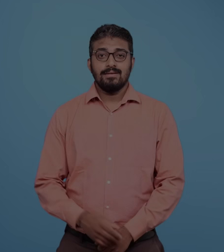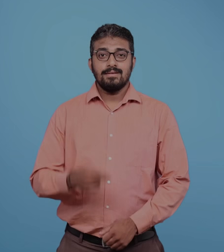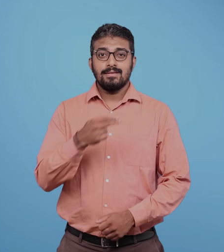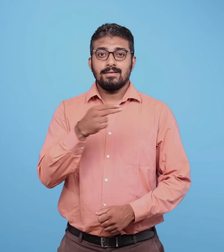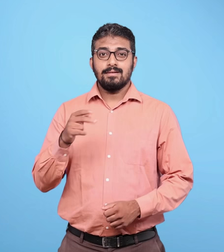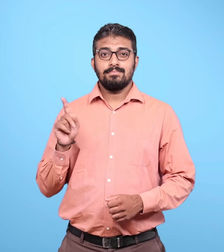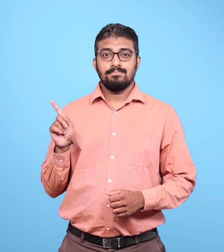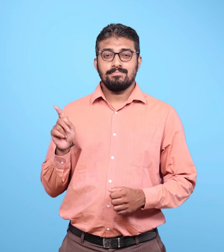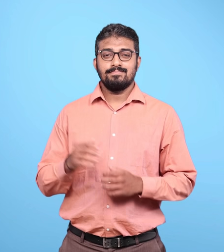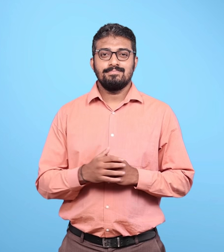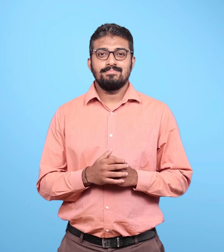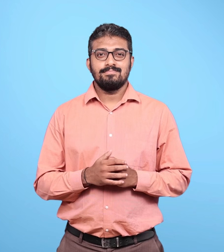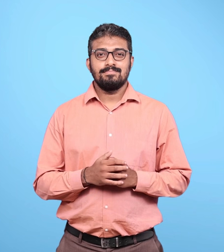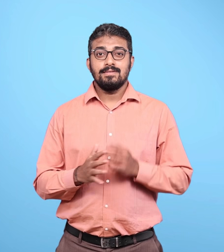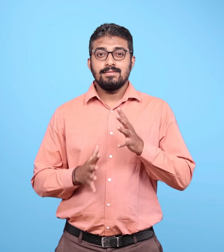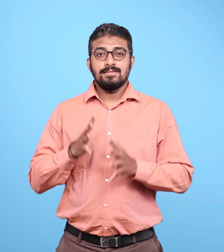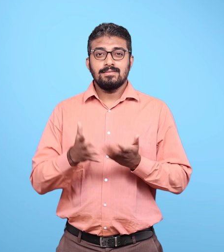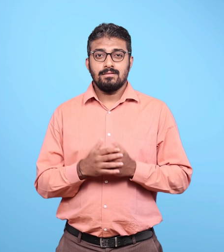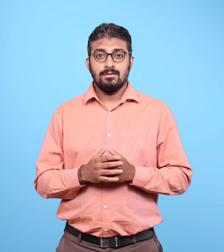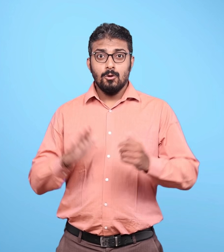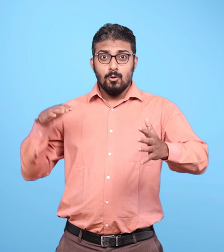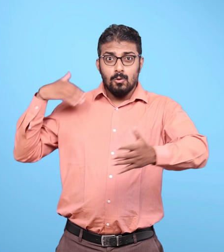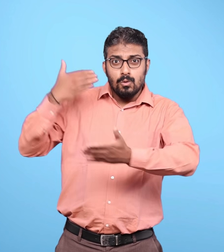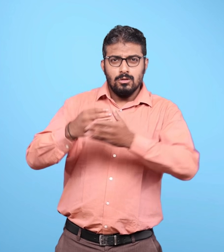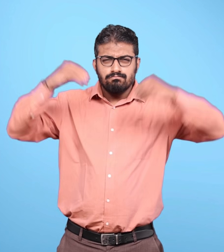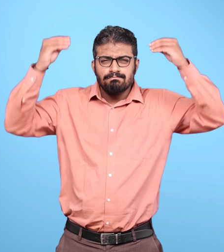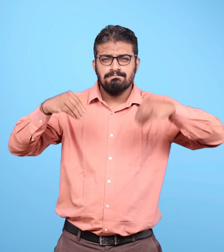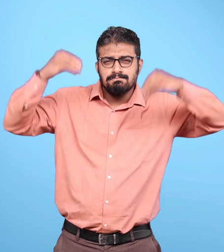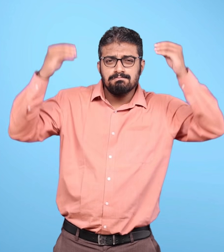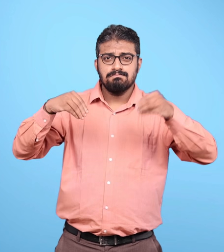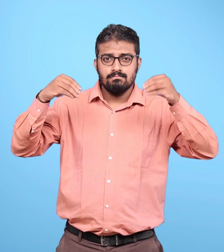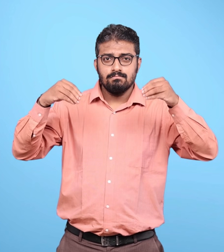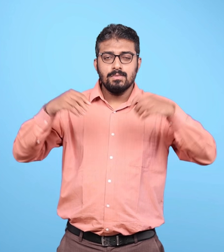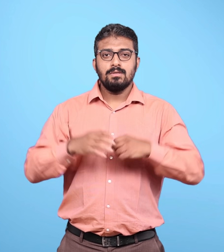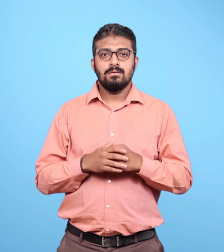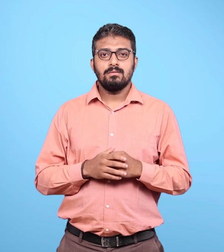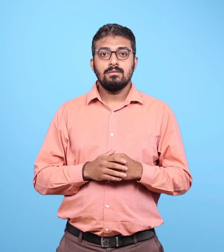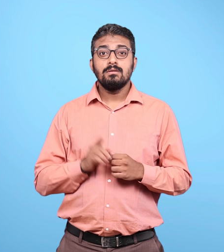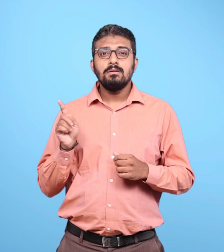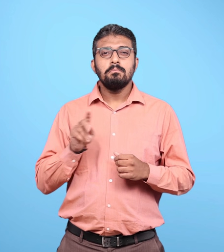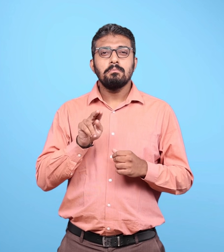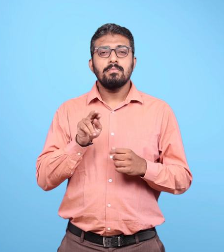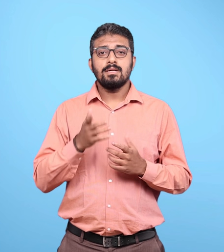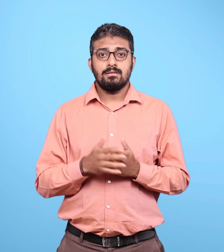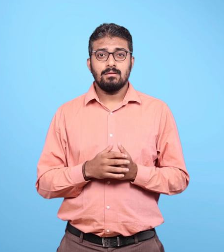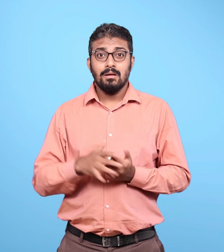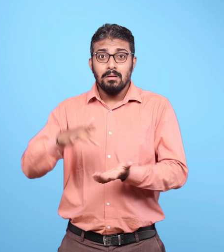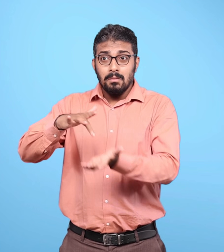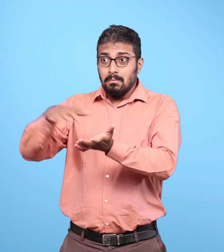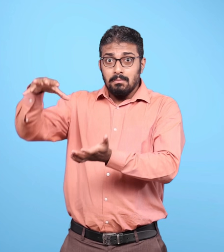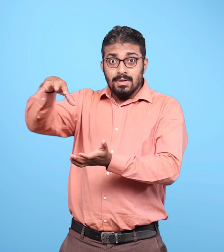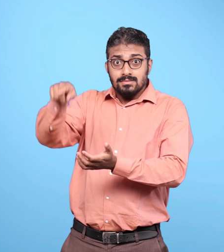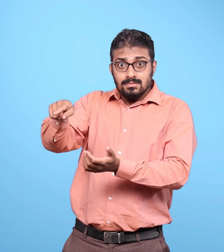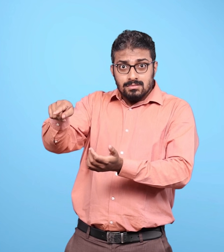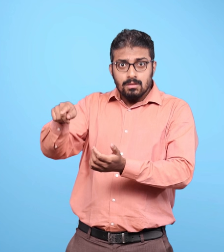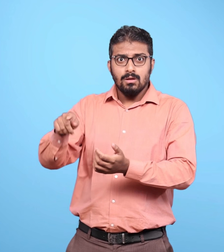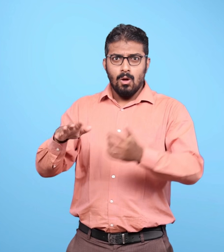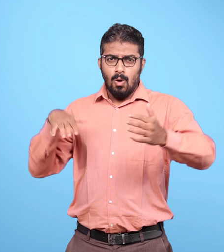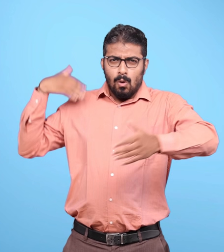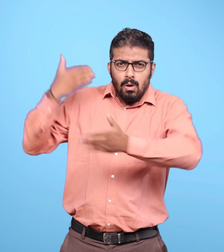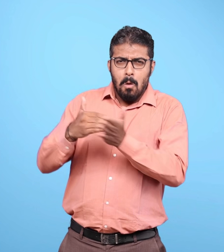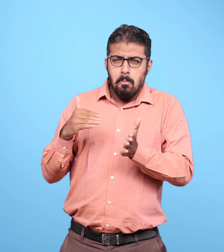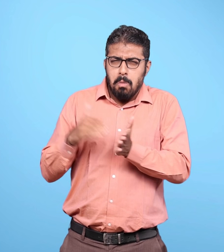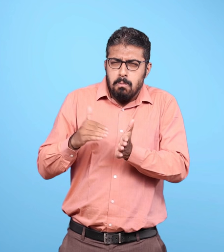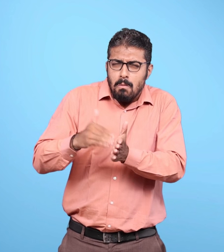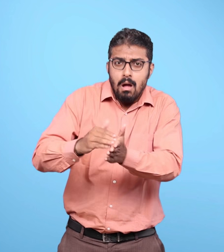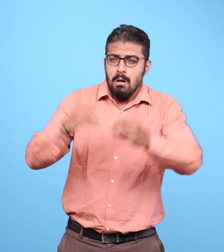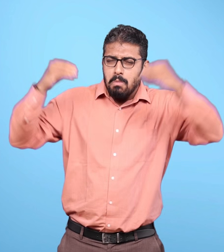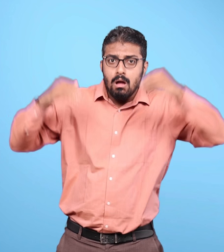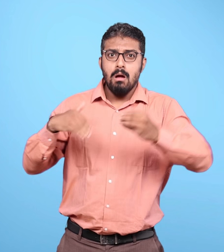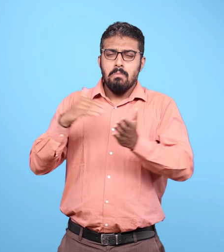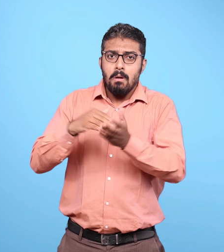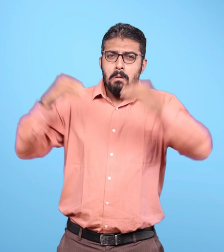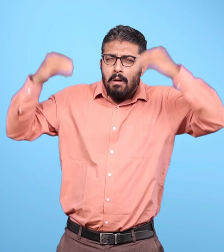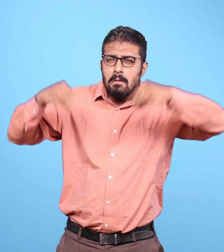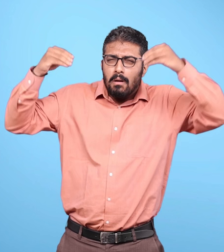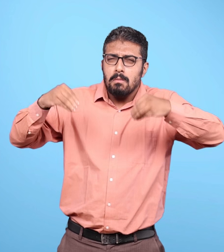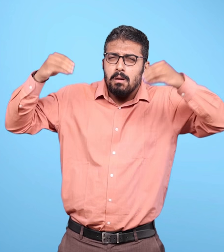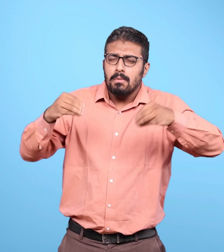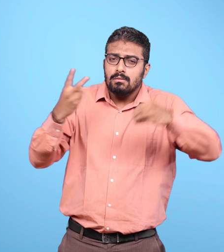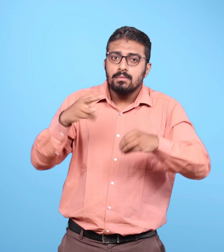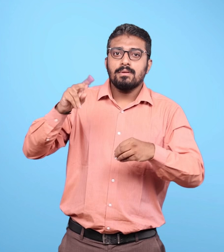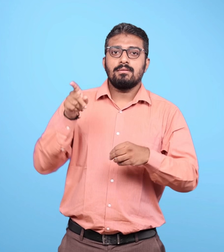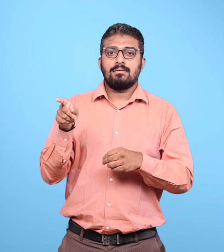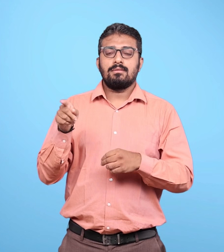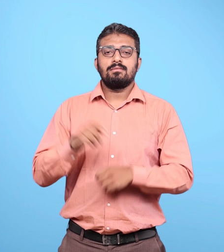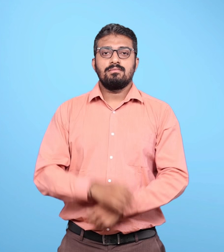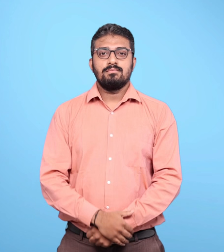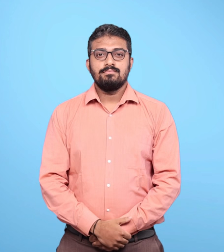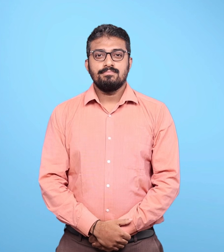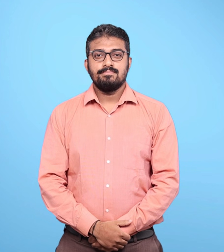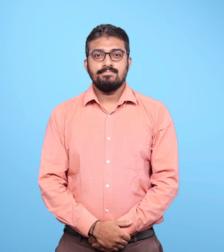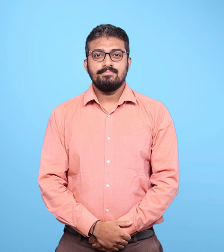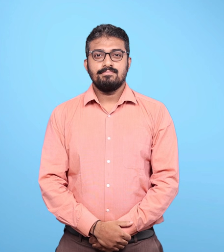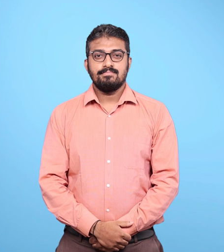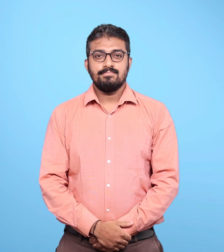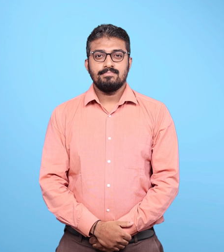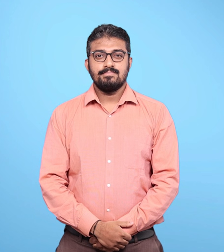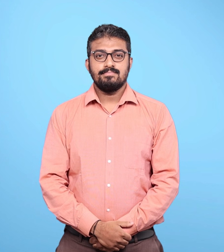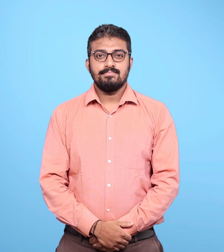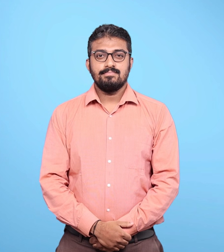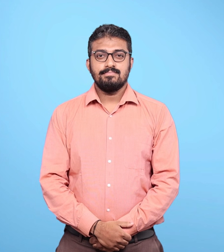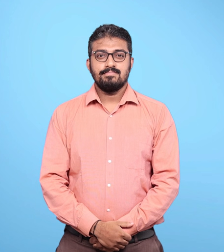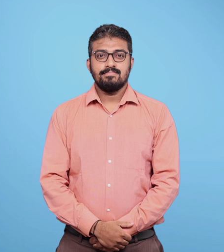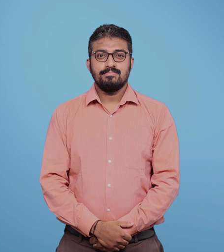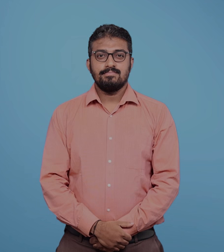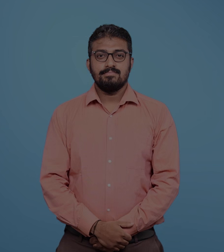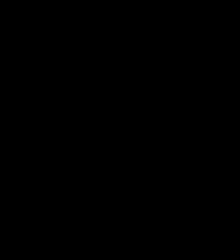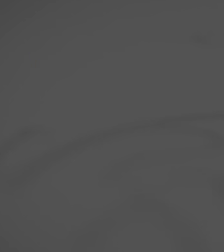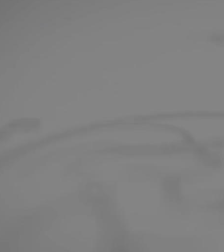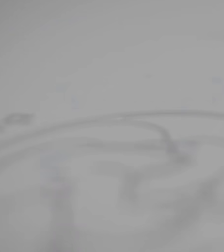Wet climate This sign refers to wet climate. We say that the region has wet climate if it receives high rainfall over a long period of time.